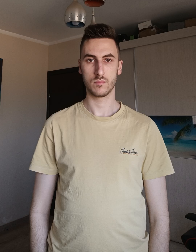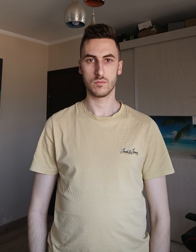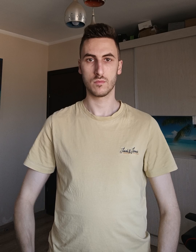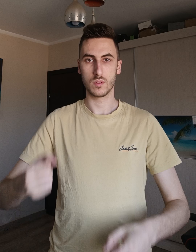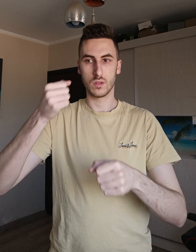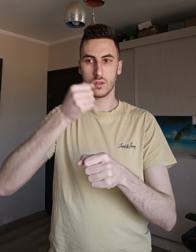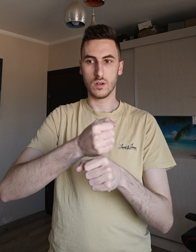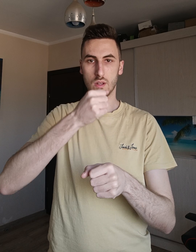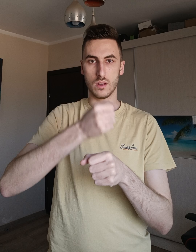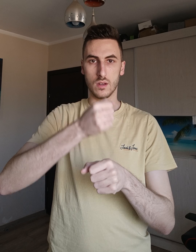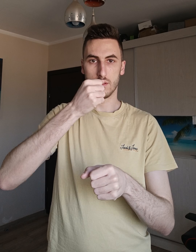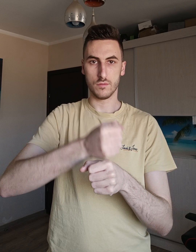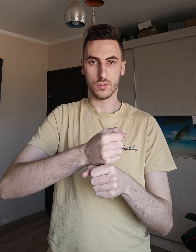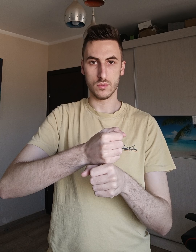לעבוד